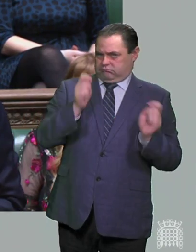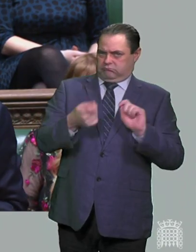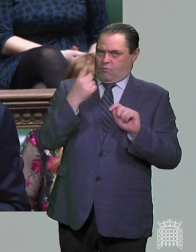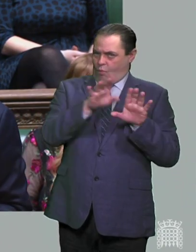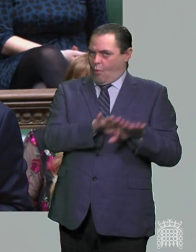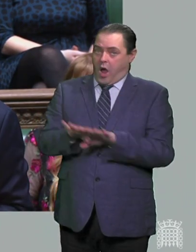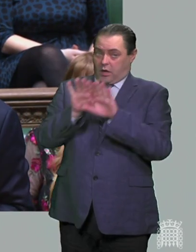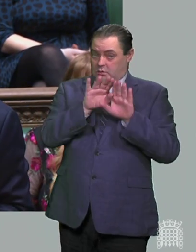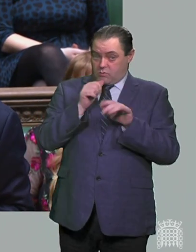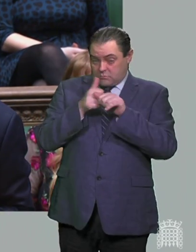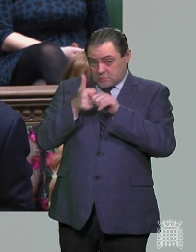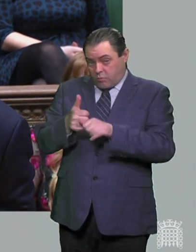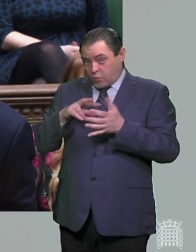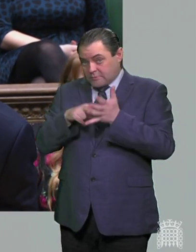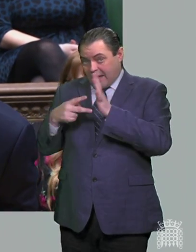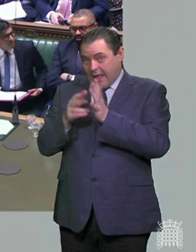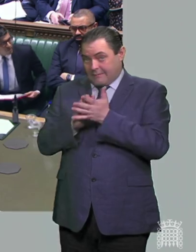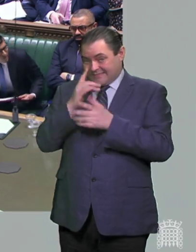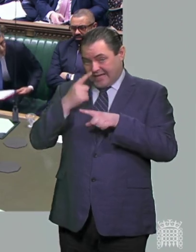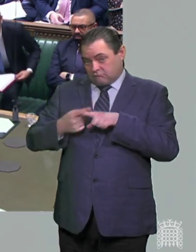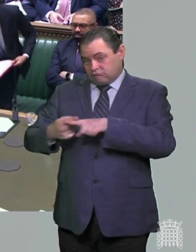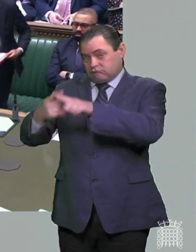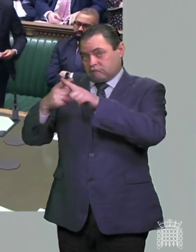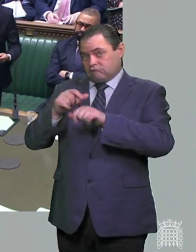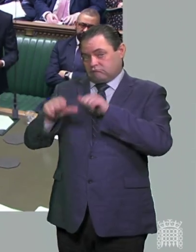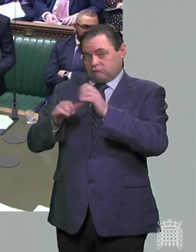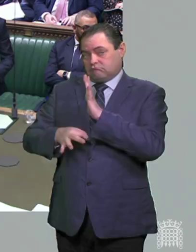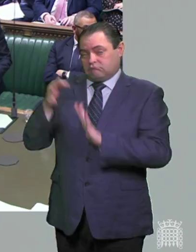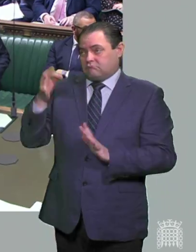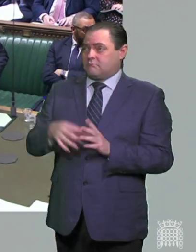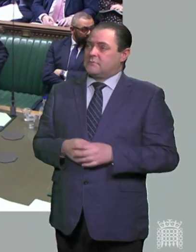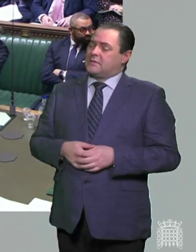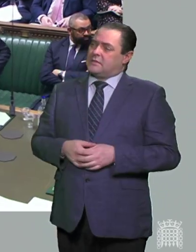Will he back that plan so that we can make speedy progress?